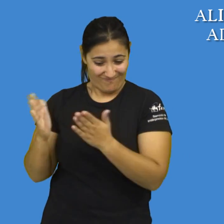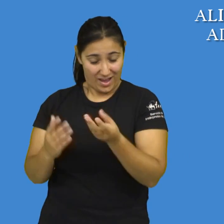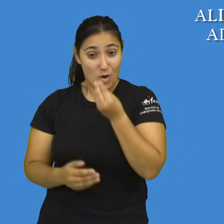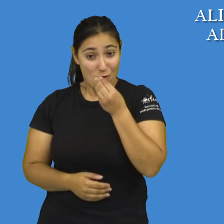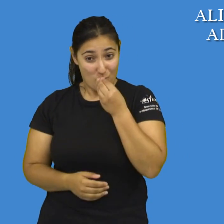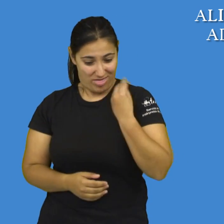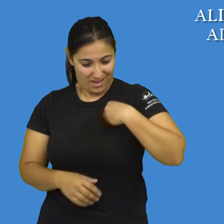comer